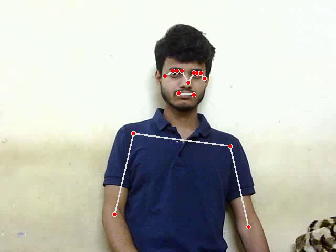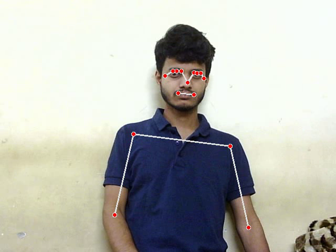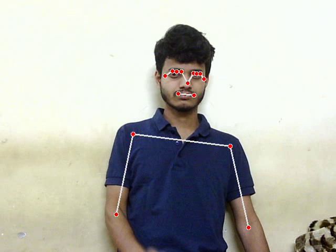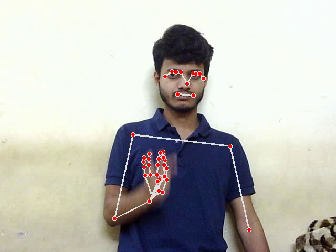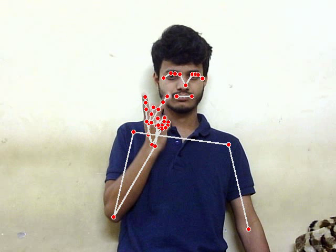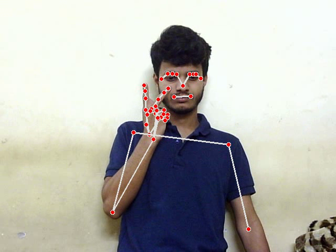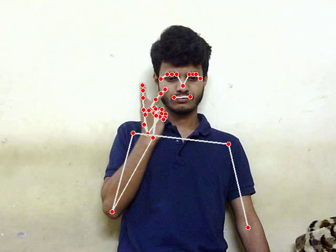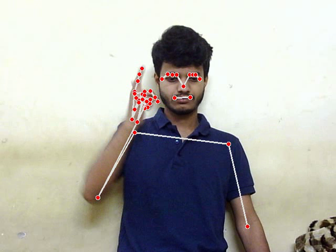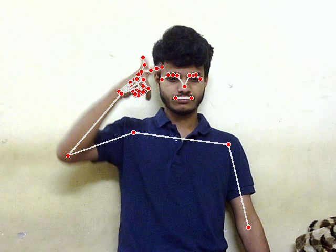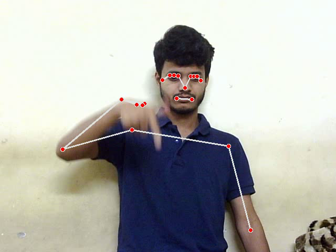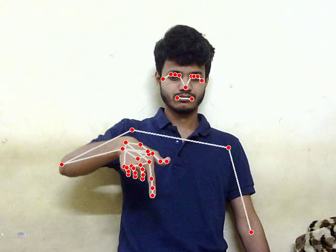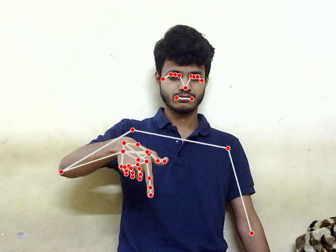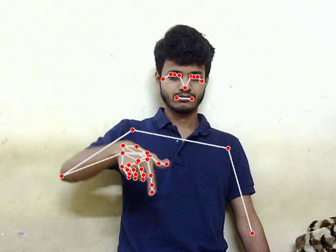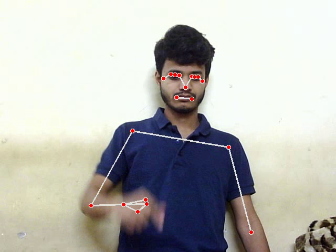see you later